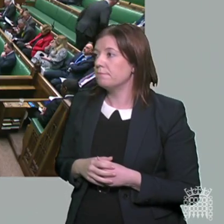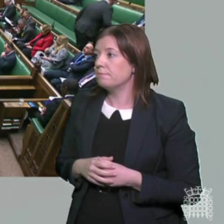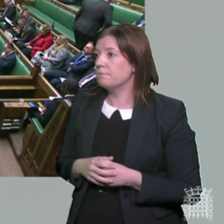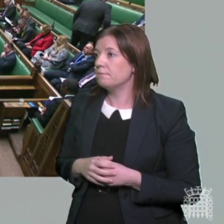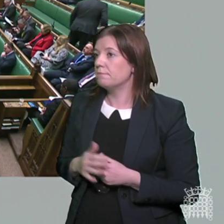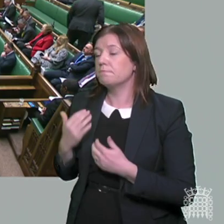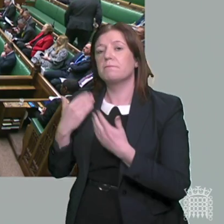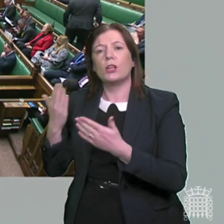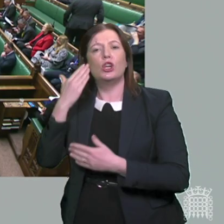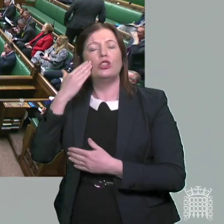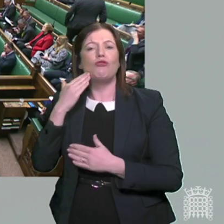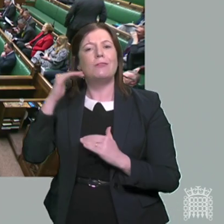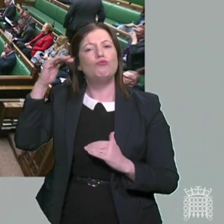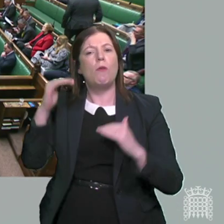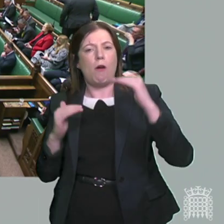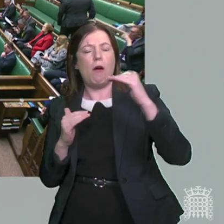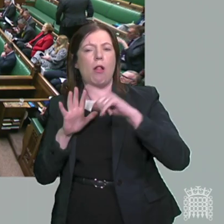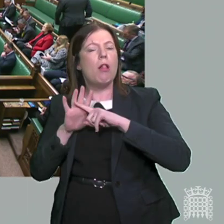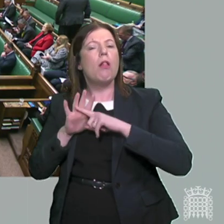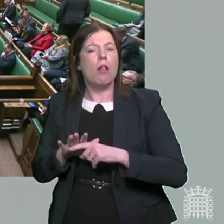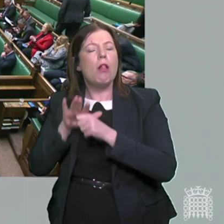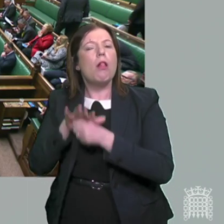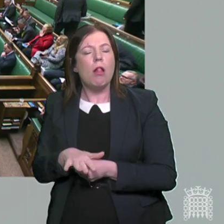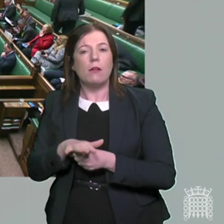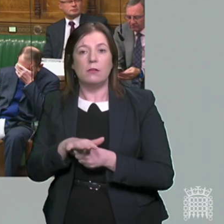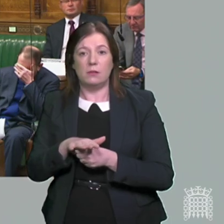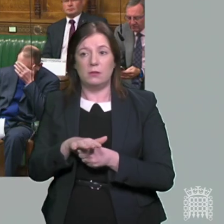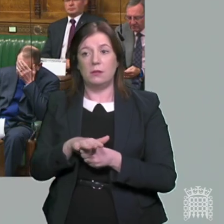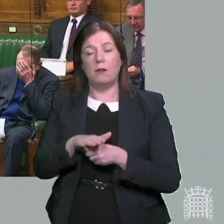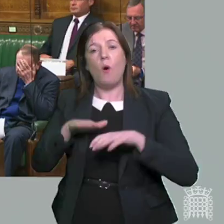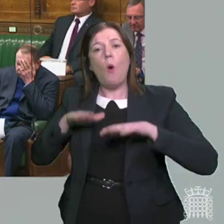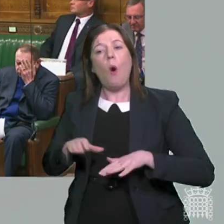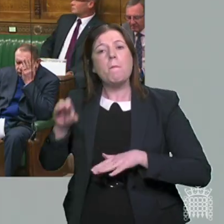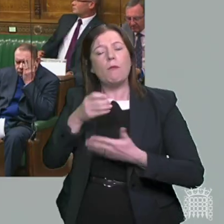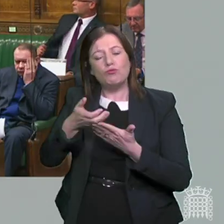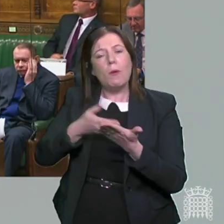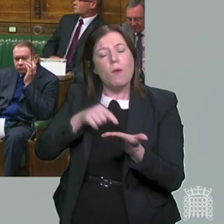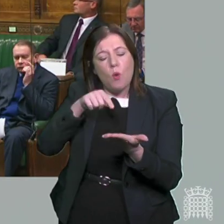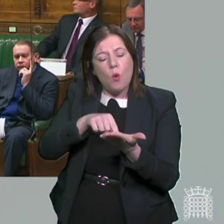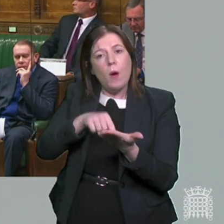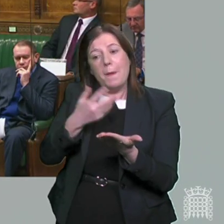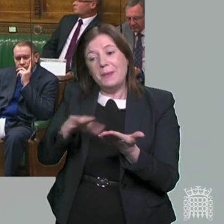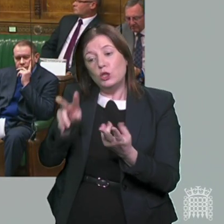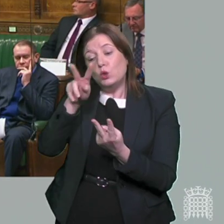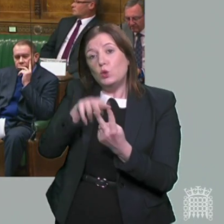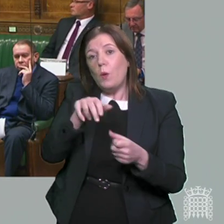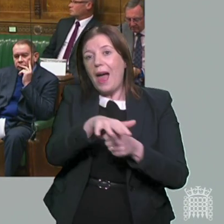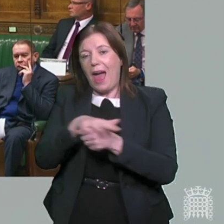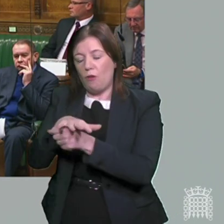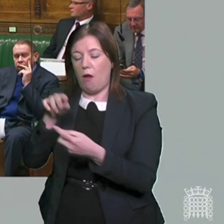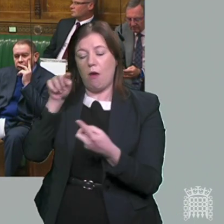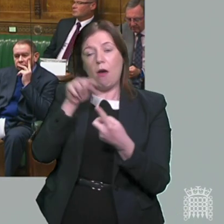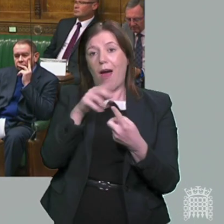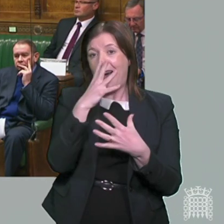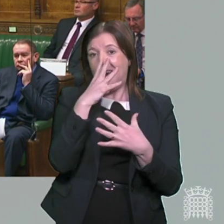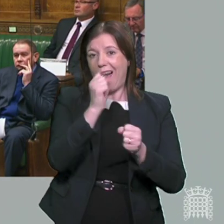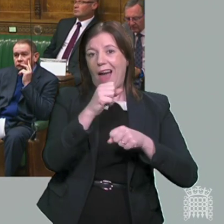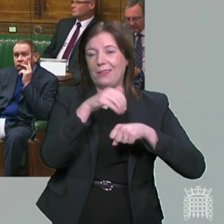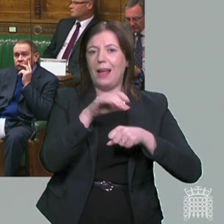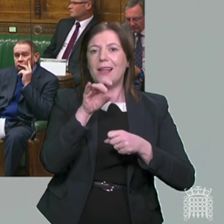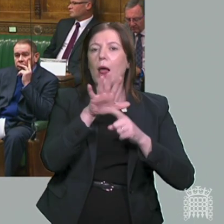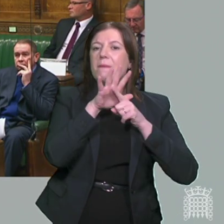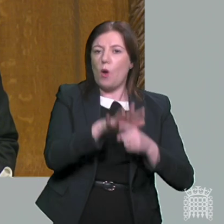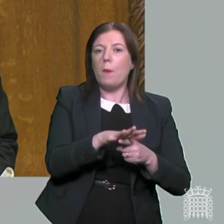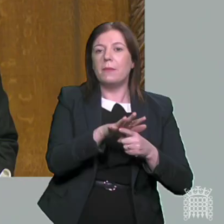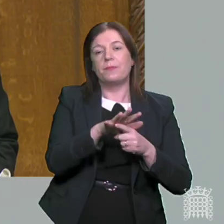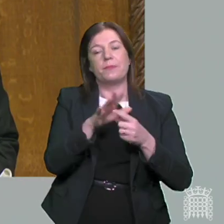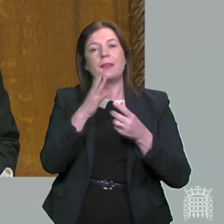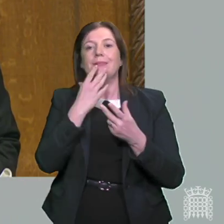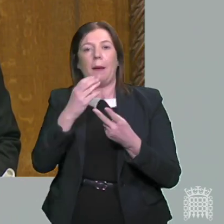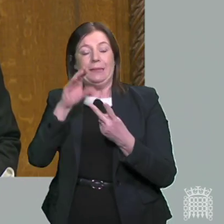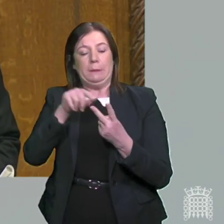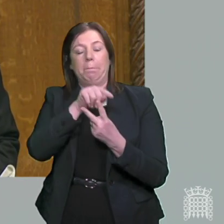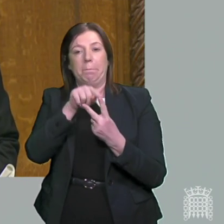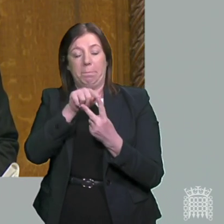On racial inequality and discrimination, a previous Home Office report looked at hate crime in terms of Islamophobia and antisemitism.